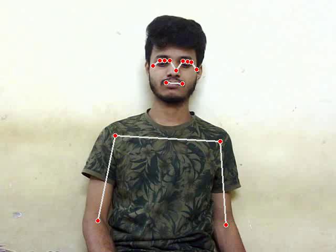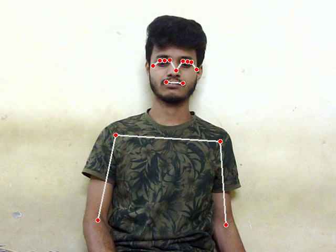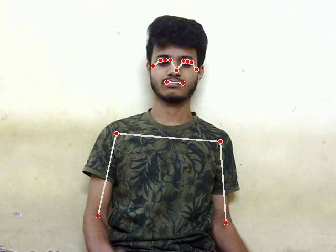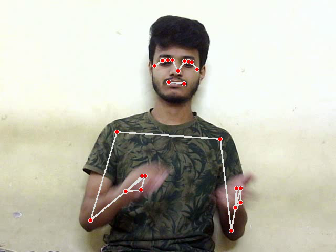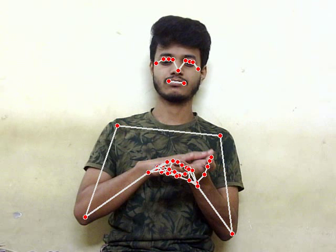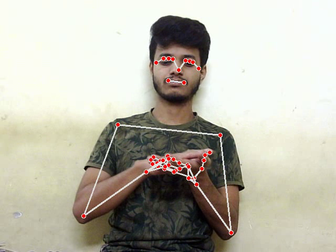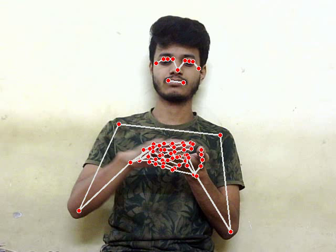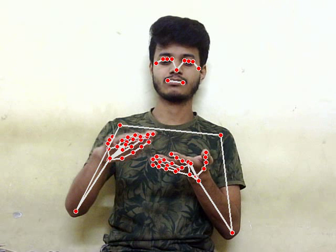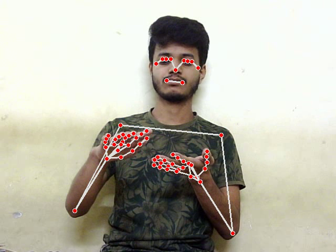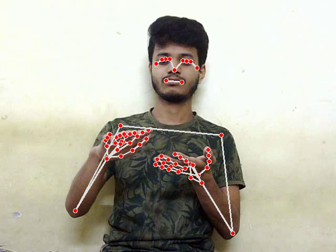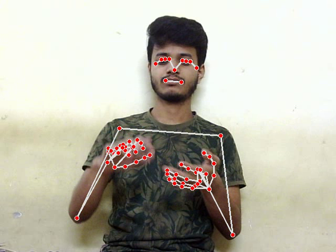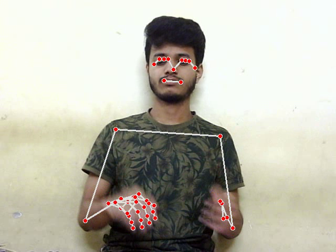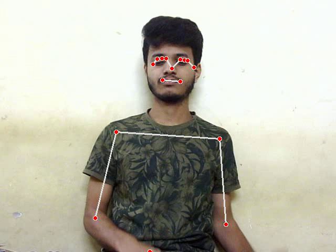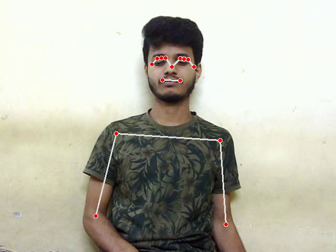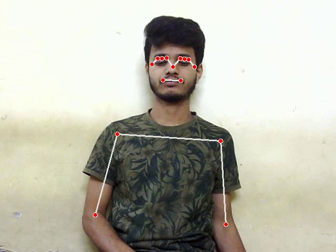nice